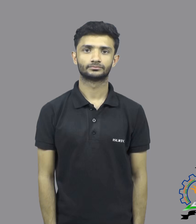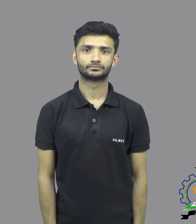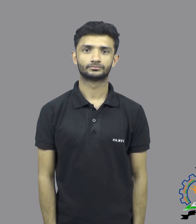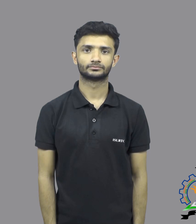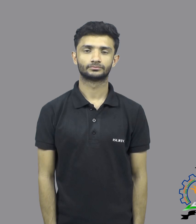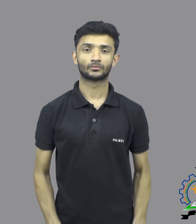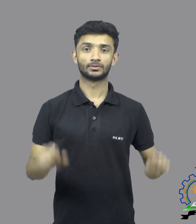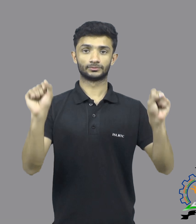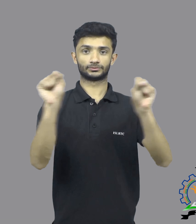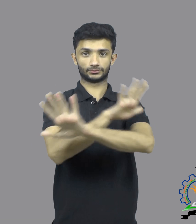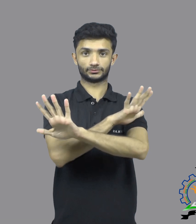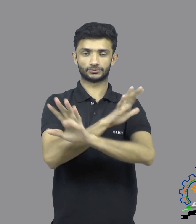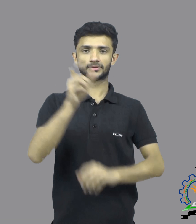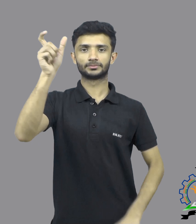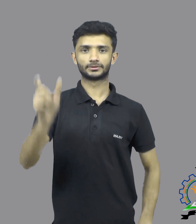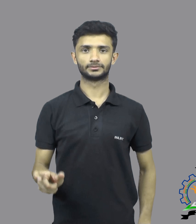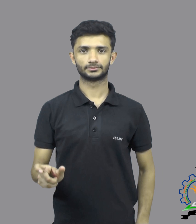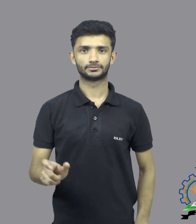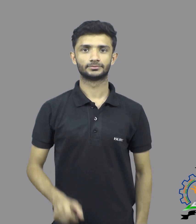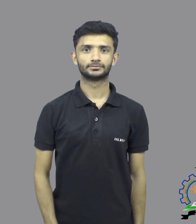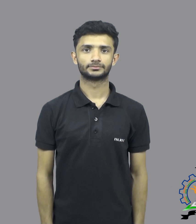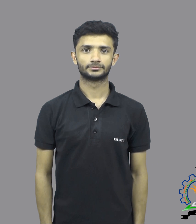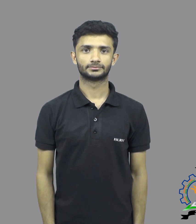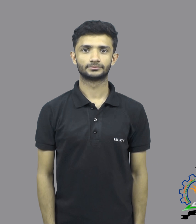Magician